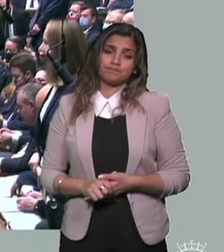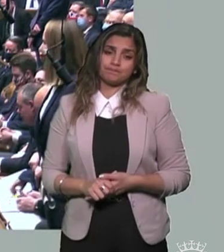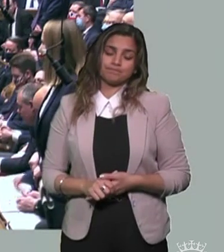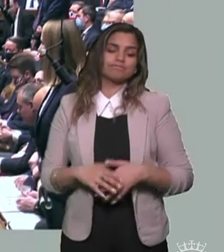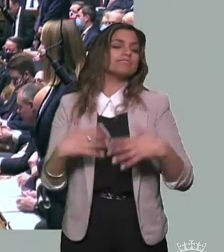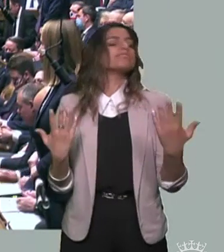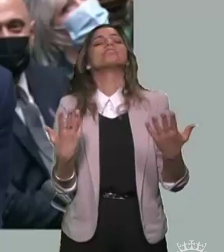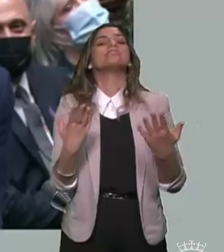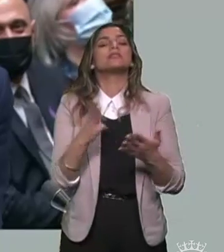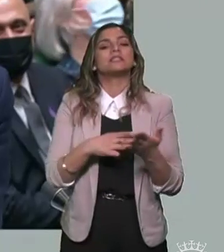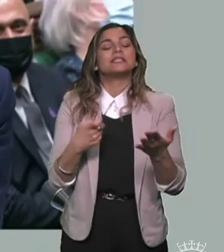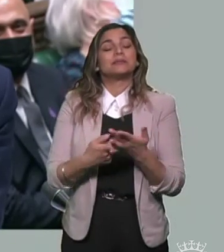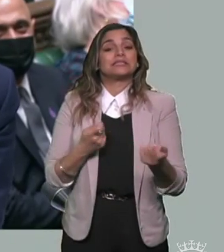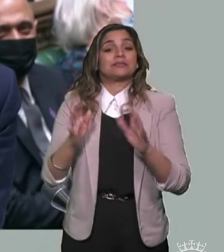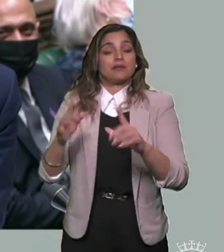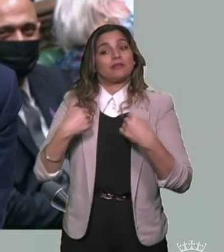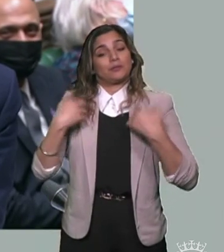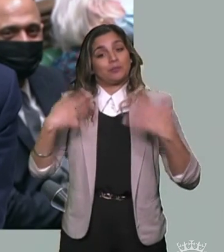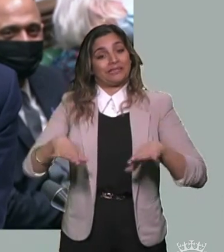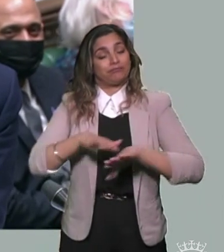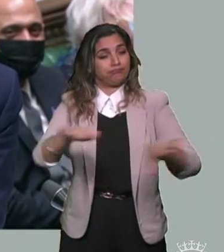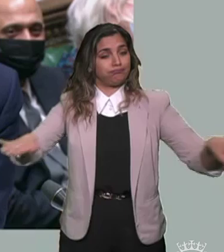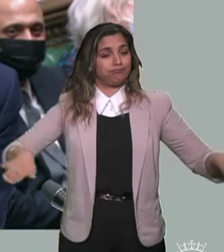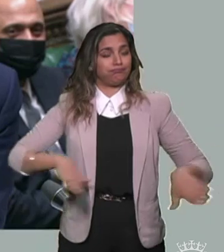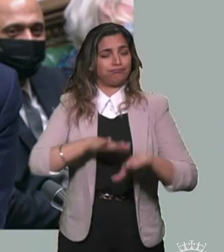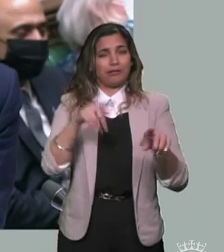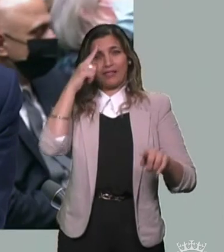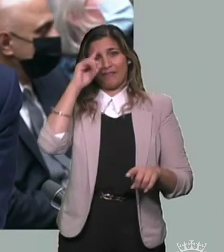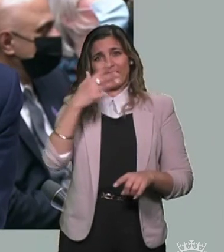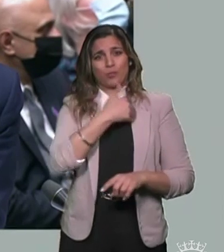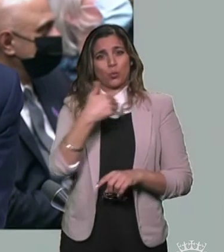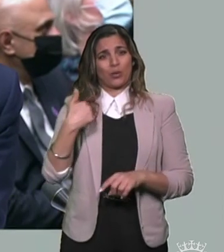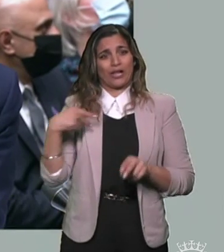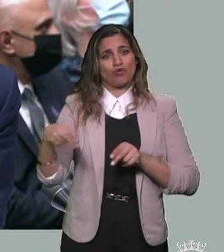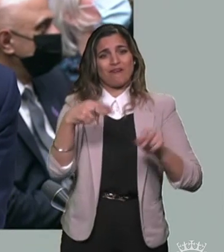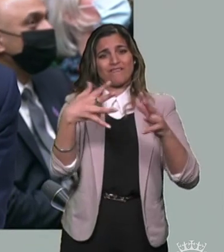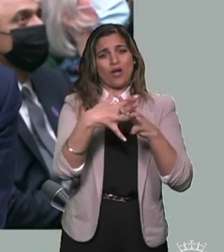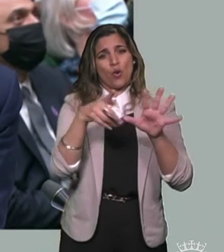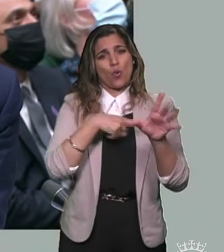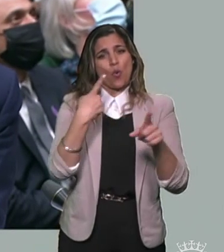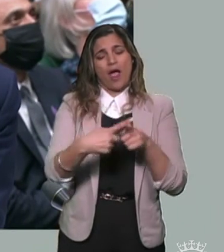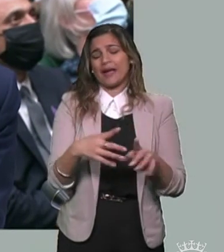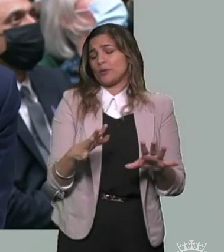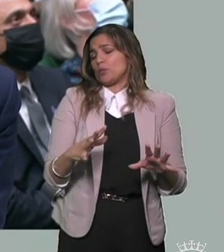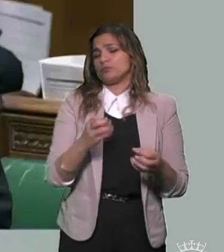I once had a memorable swim in the Wye—I think at about 5 o’clock in the morning—and it tasted like nectar.